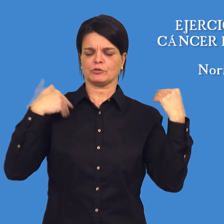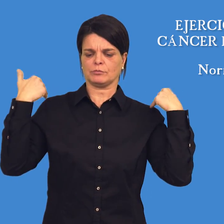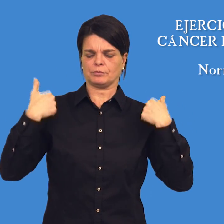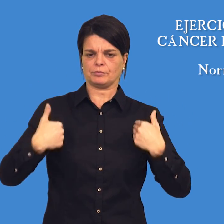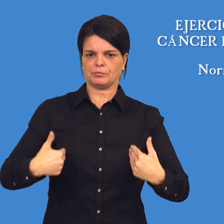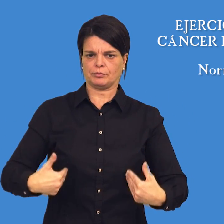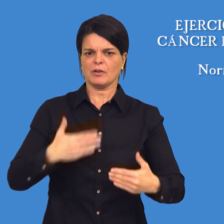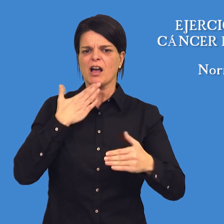cuerpo